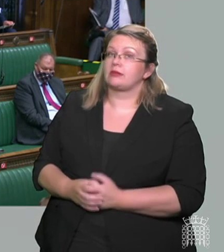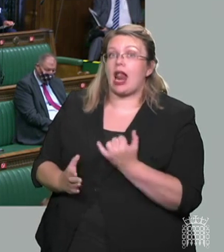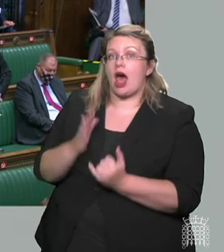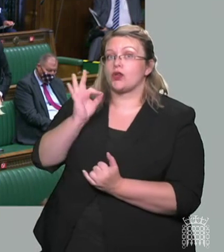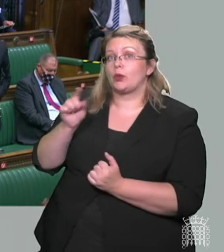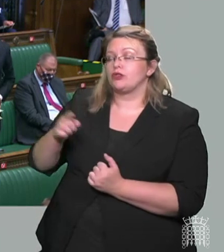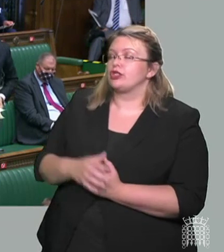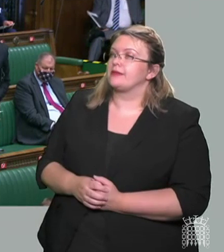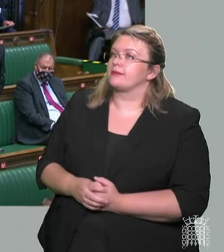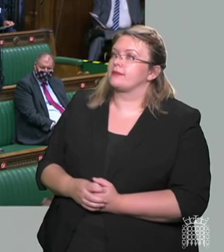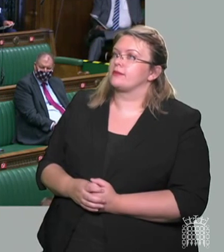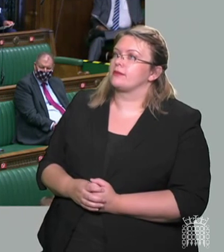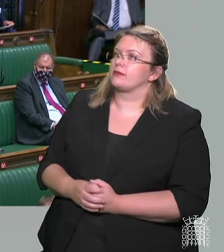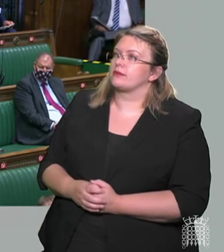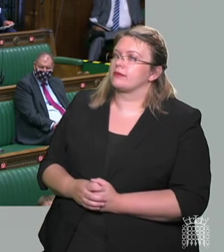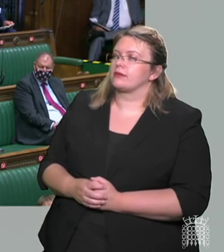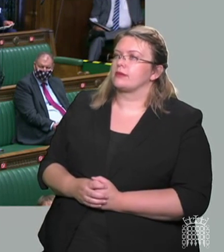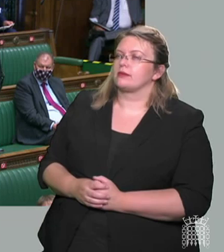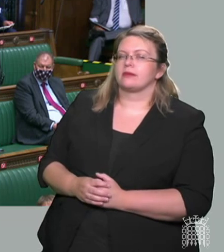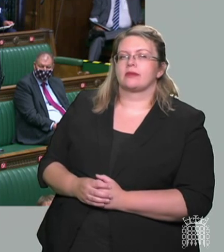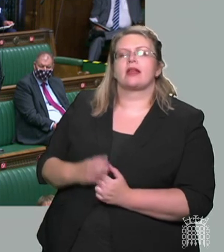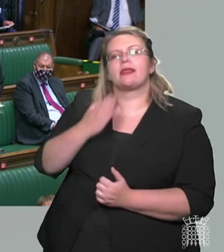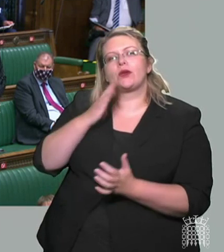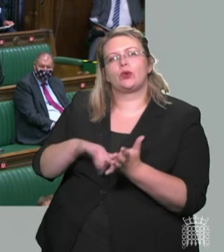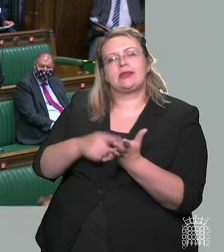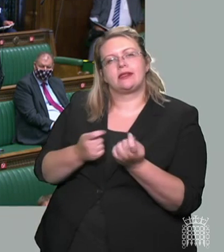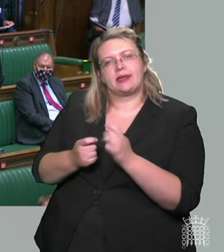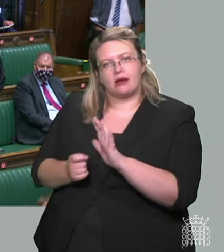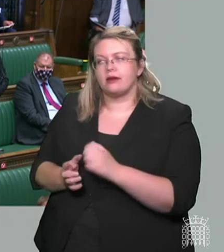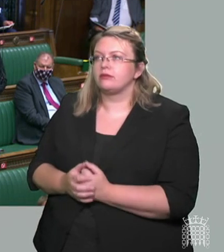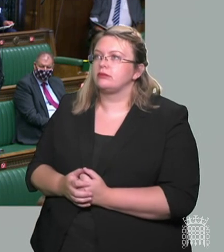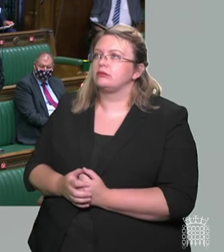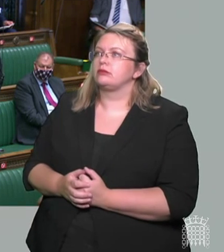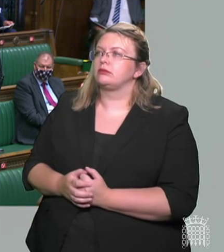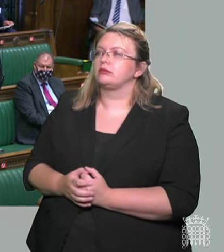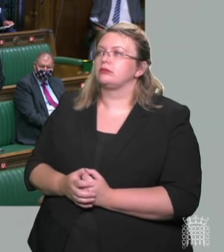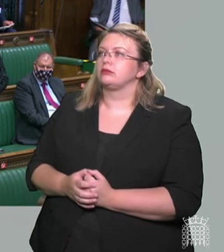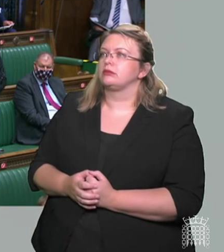I refer to my entry in the Register of Members’ Financial Interests.